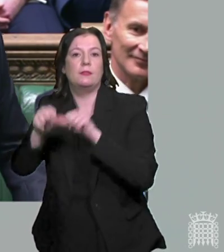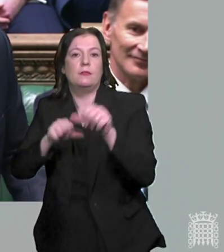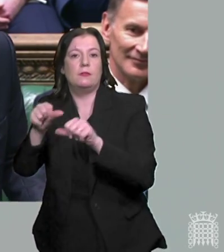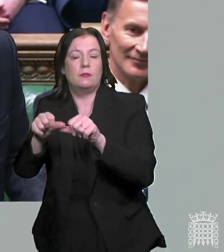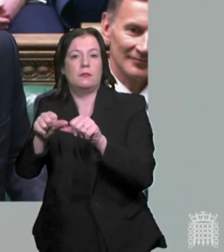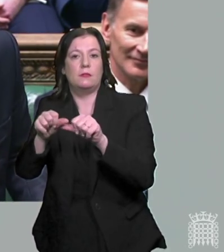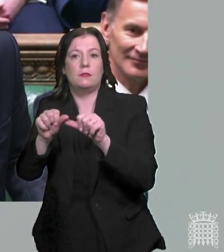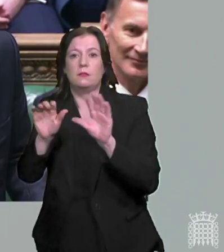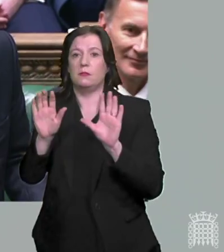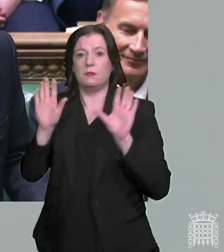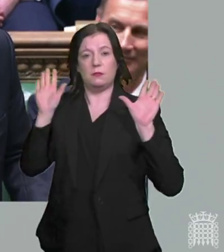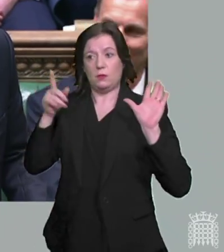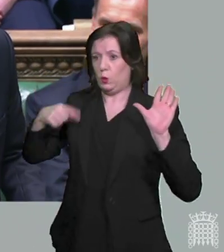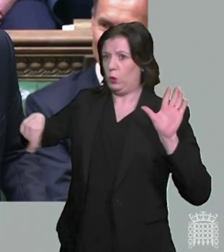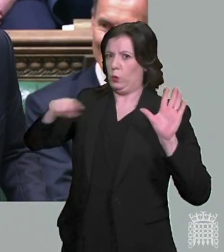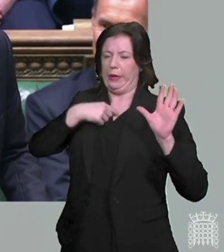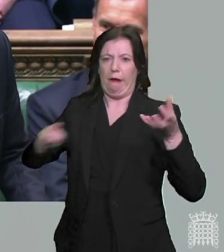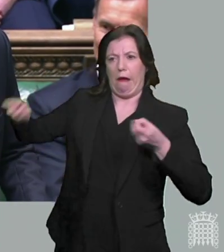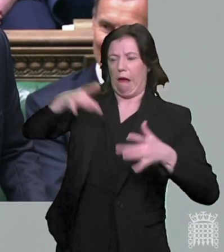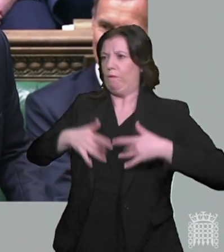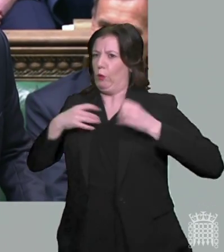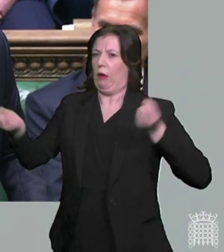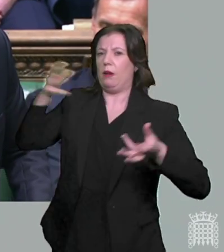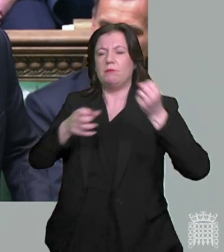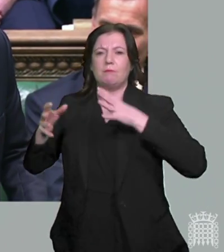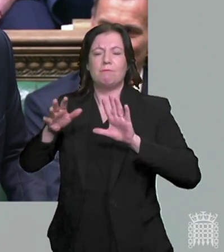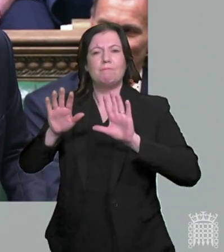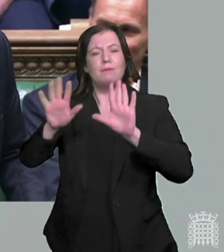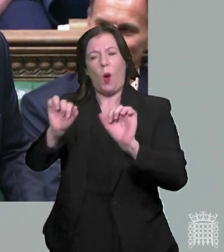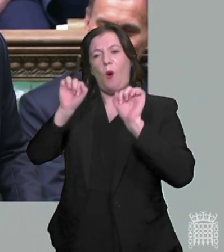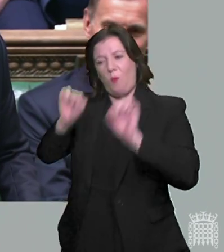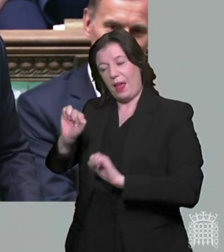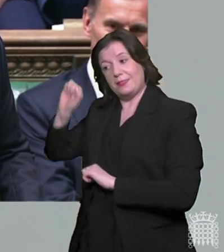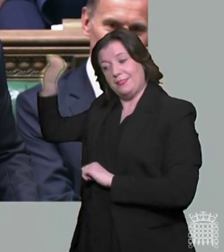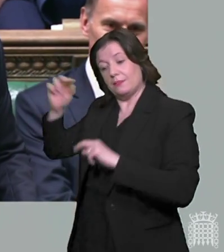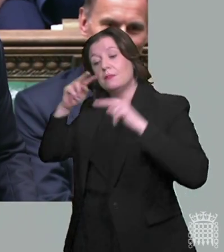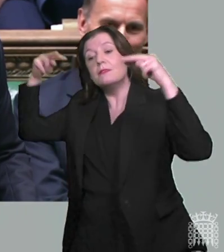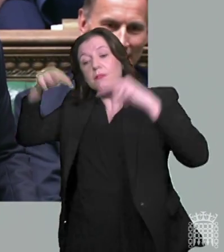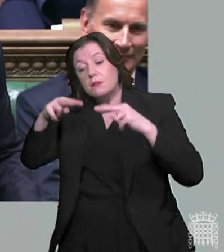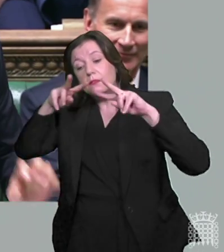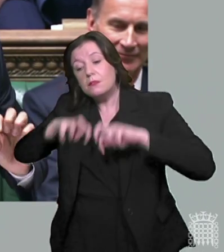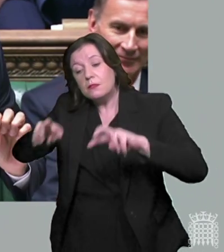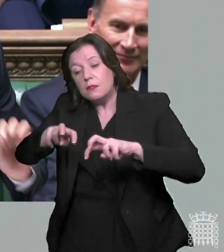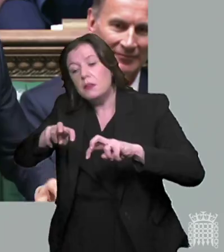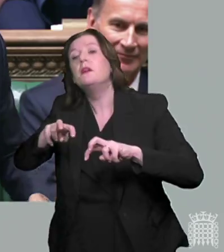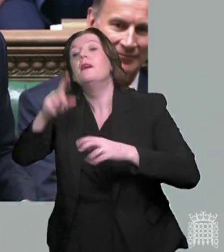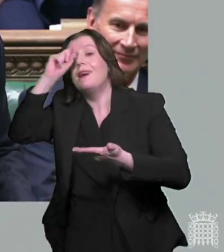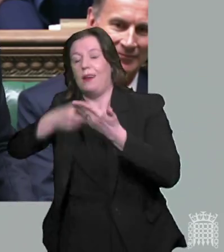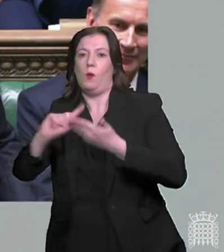Instead of prejudging and pre-empting that review, we should let it conclude and wait for the outcome.